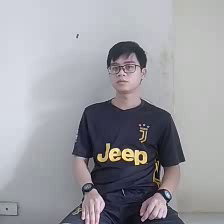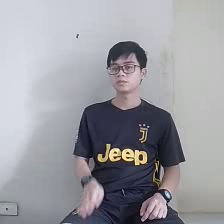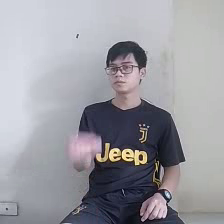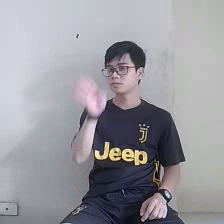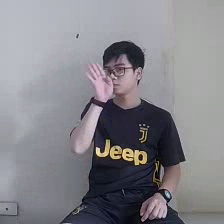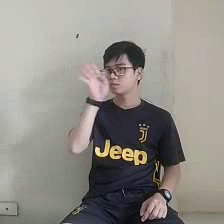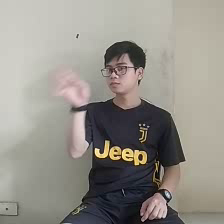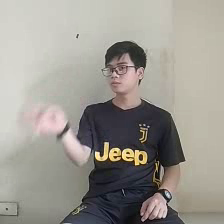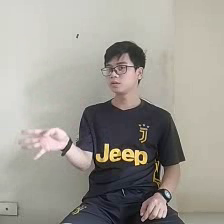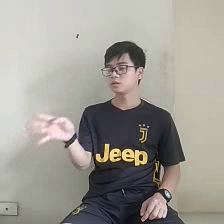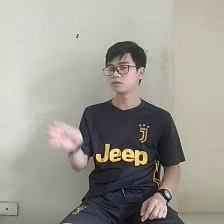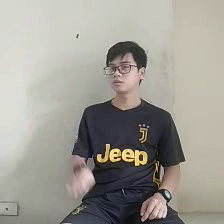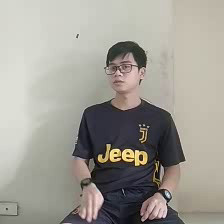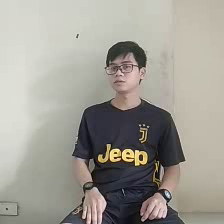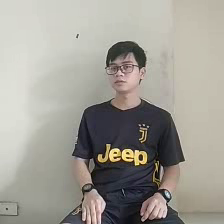Nôn ói